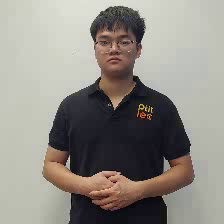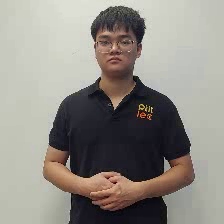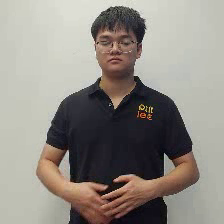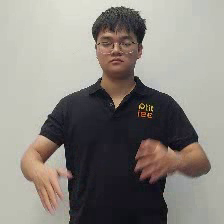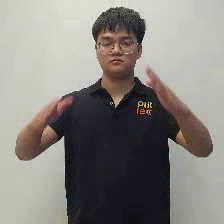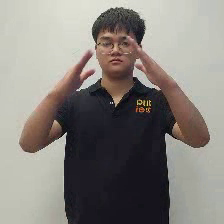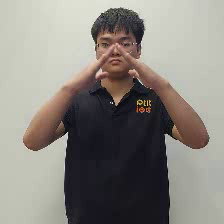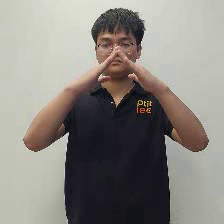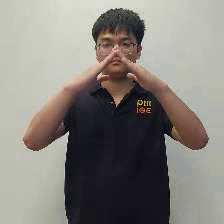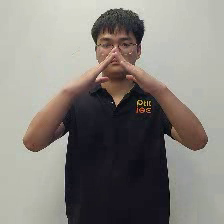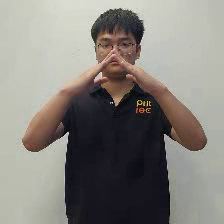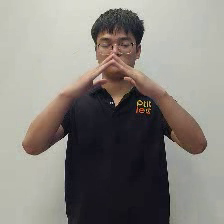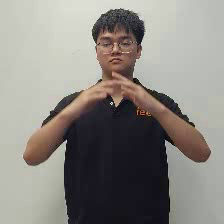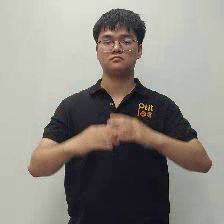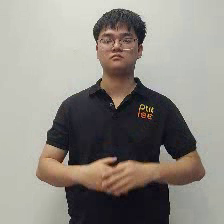Nhà